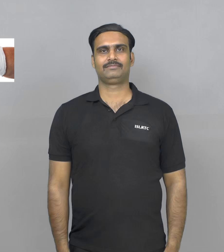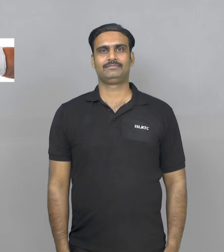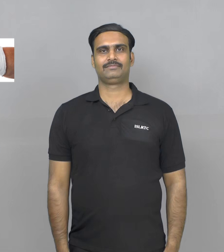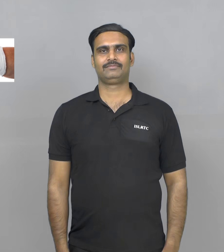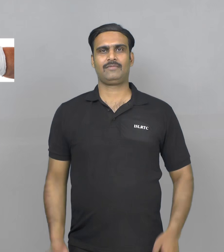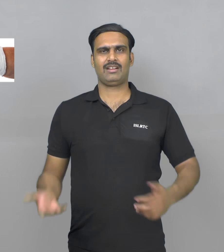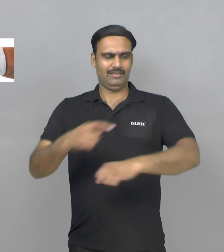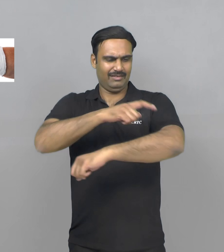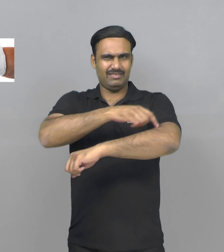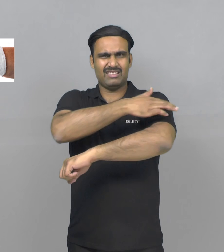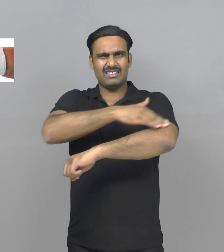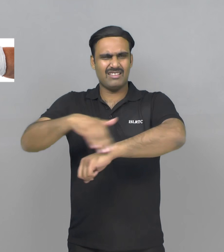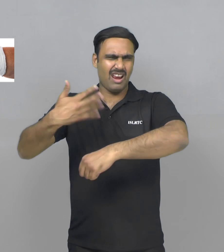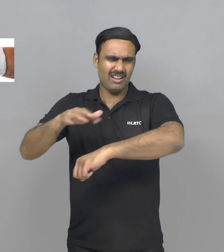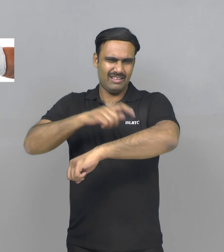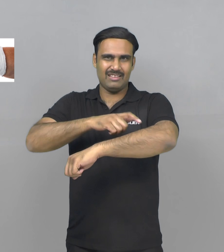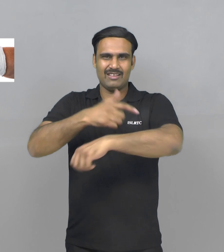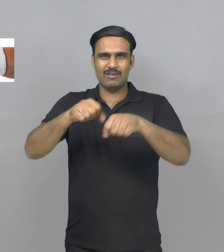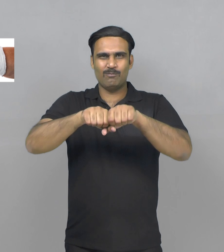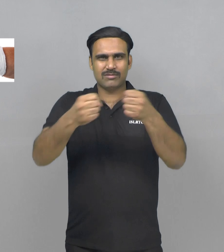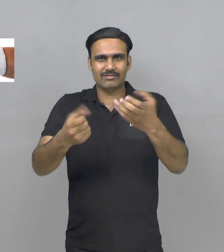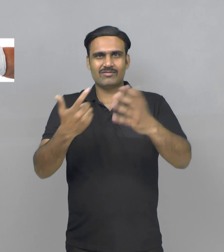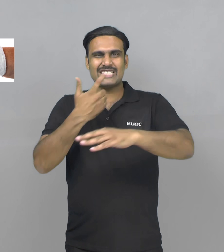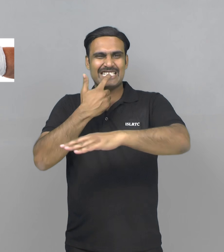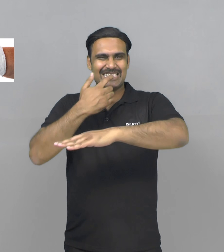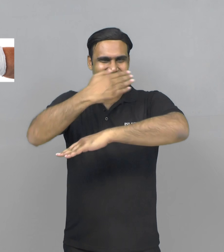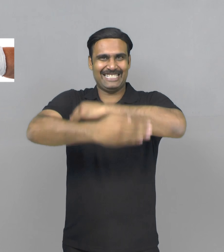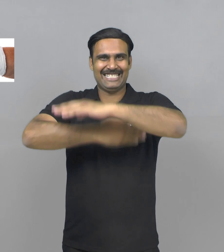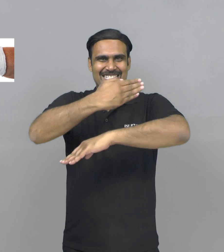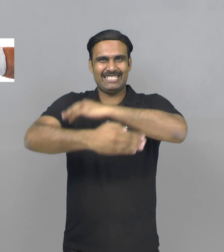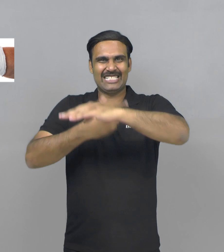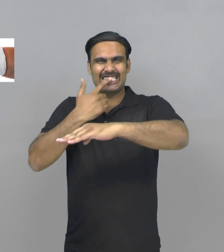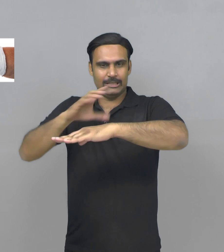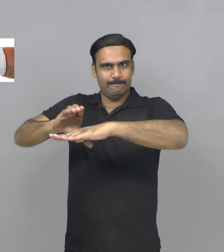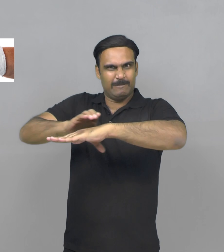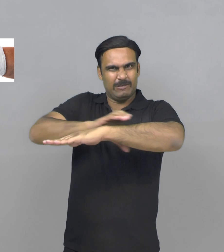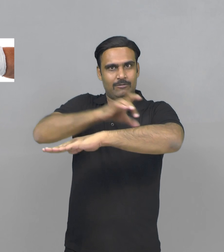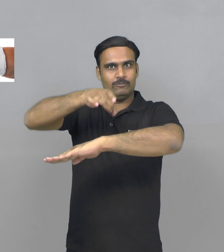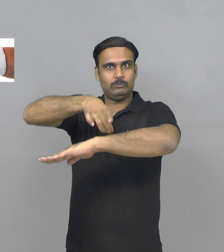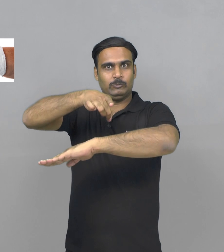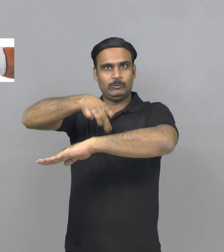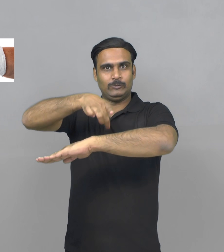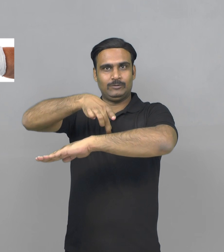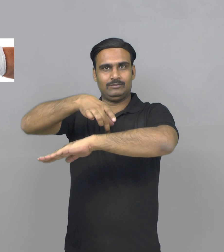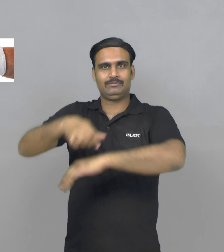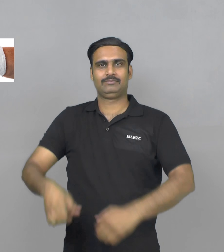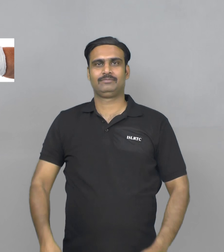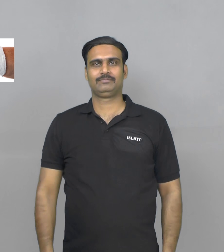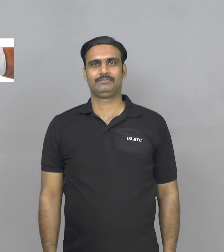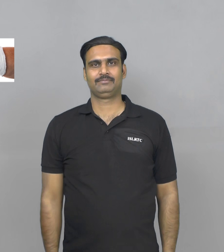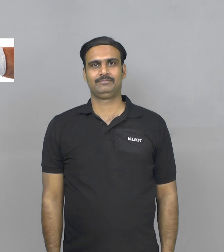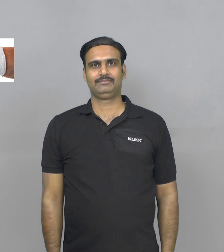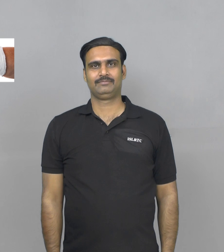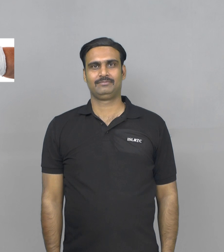Plaster